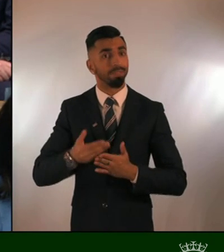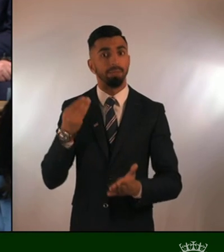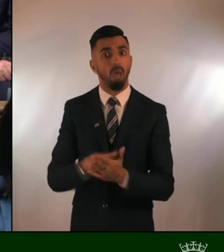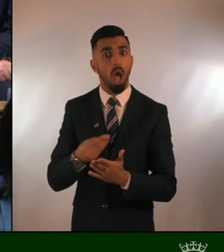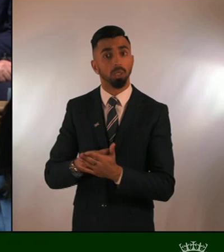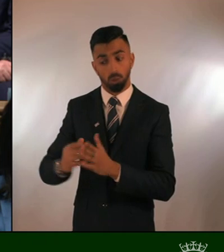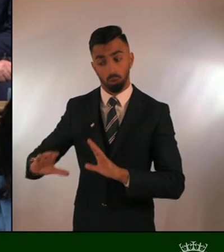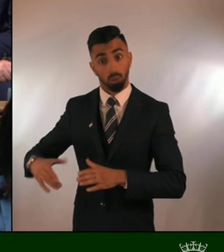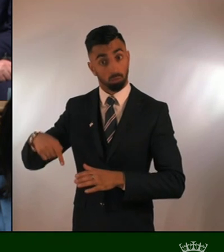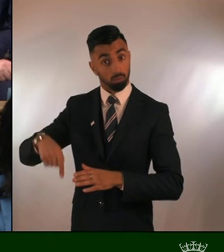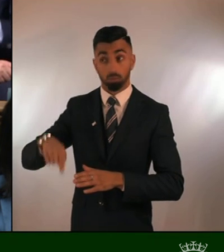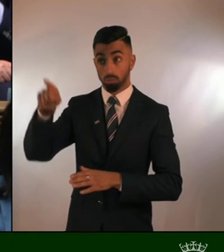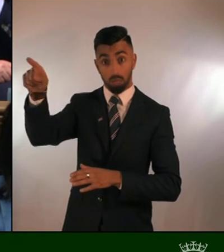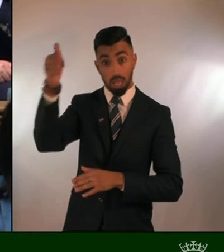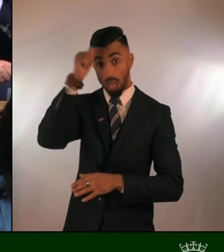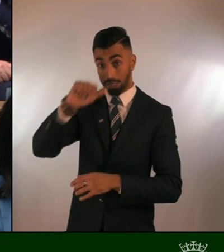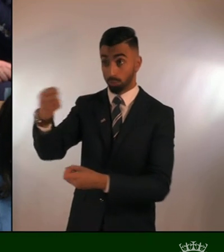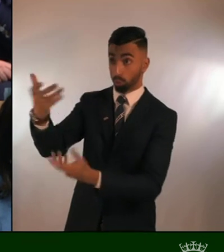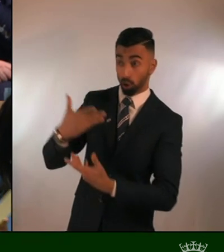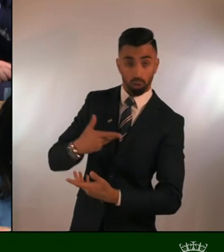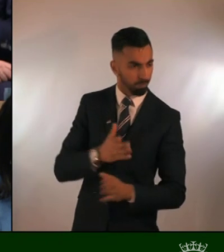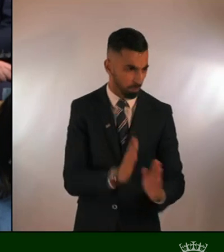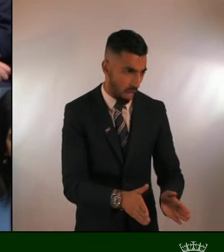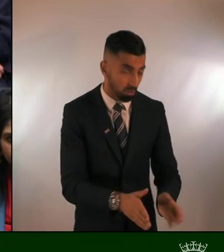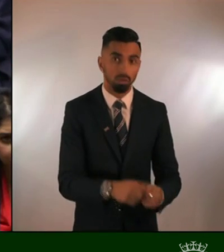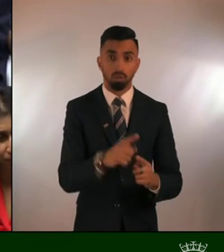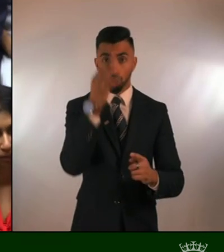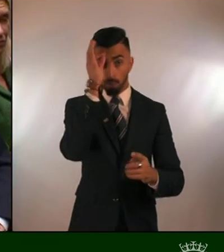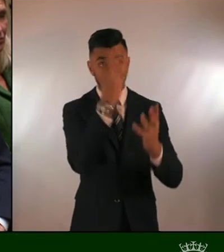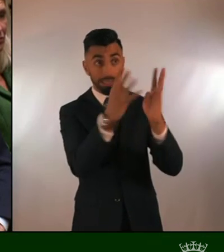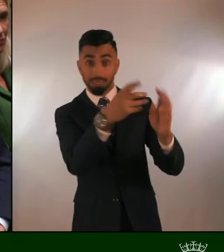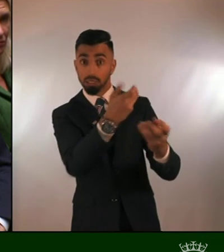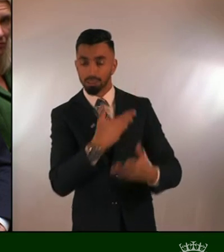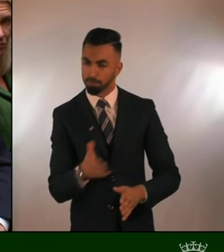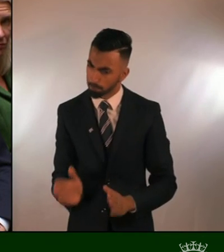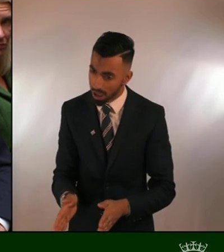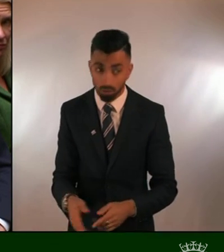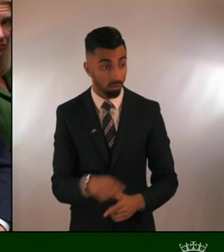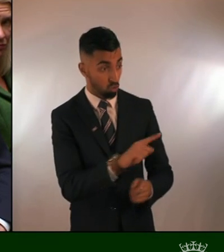That is what the Select Committee has called for. That is even what the Opposition have called for.